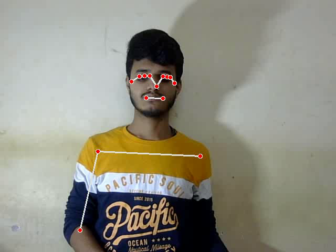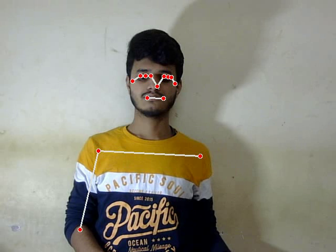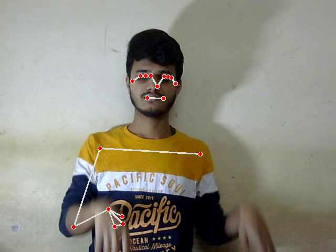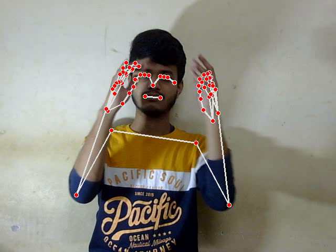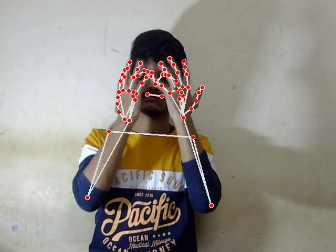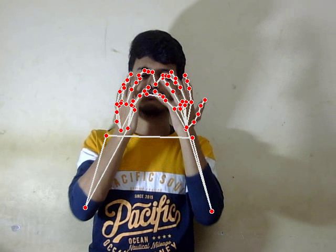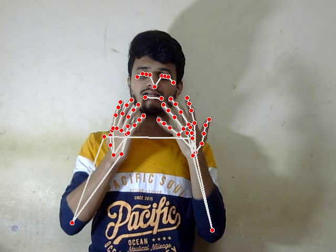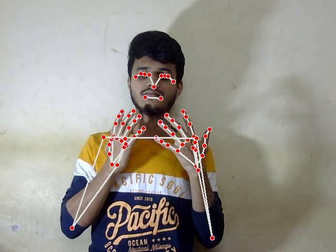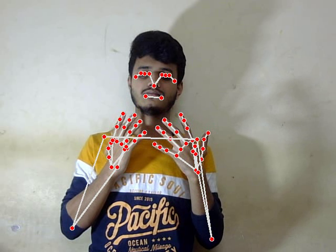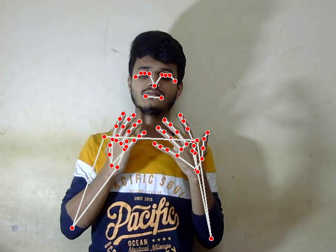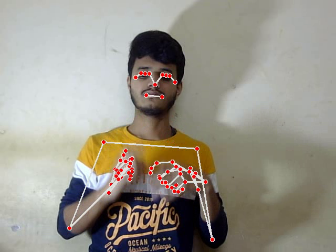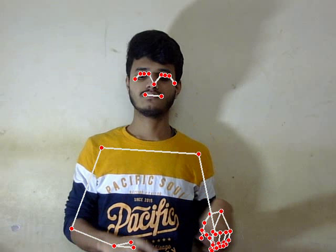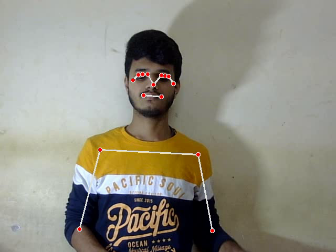sad